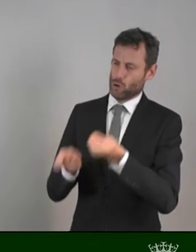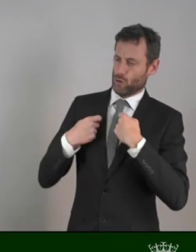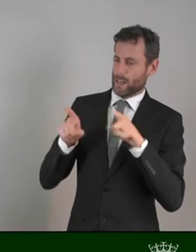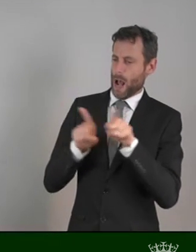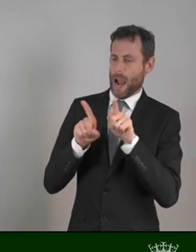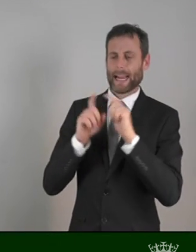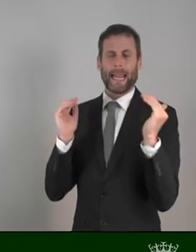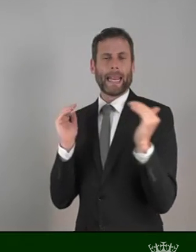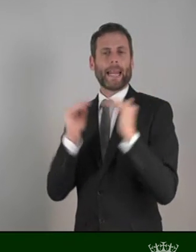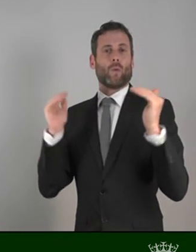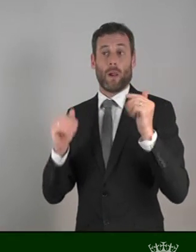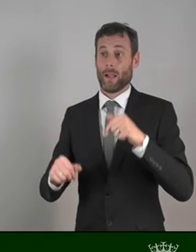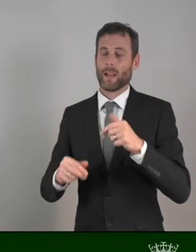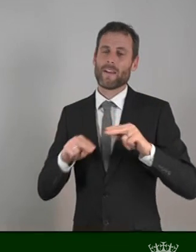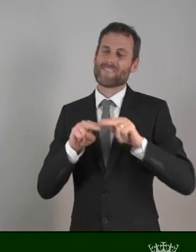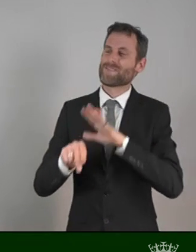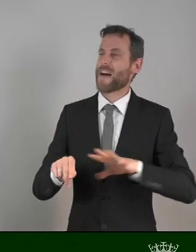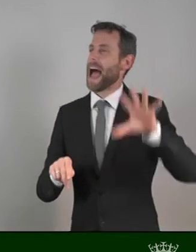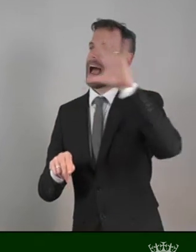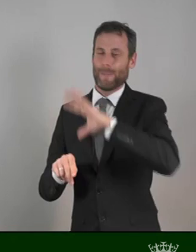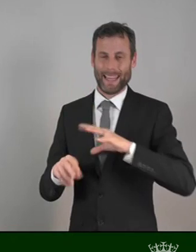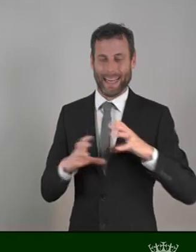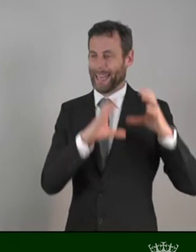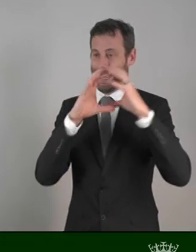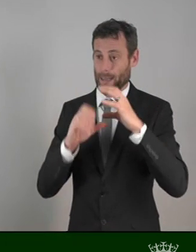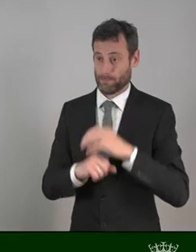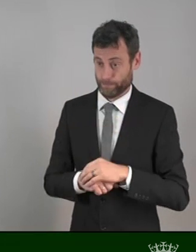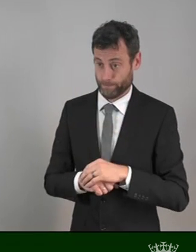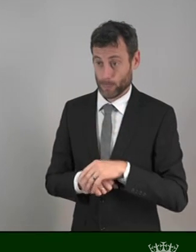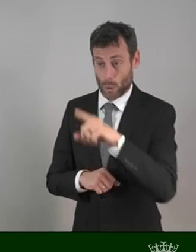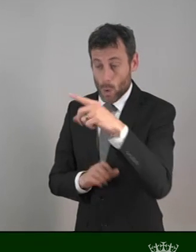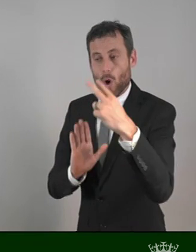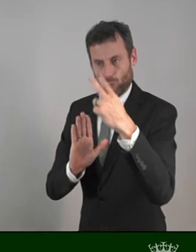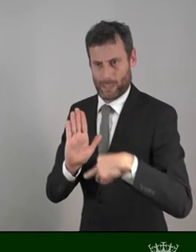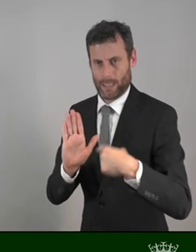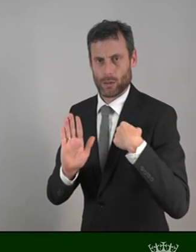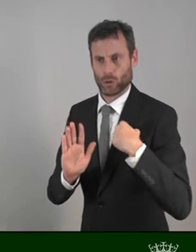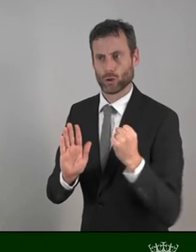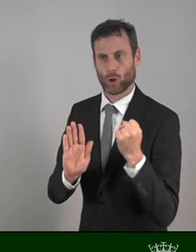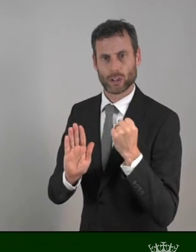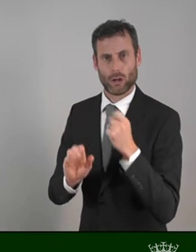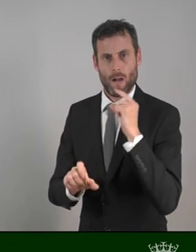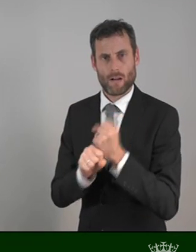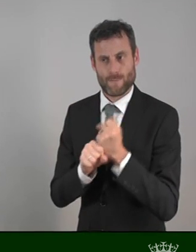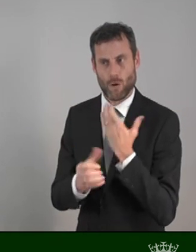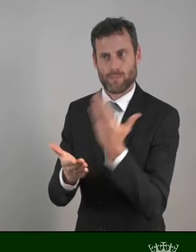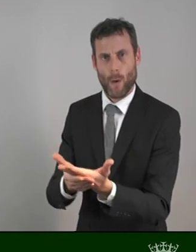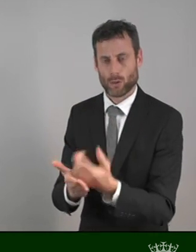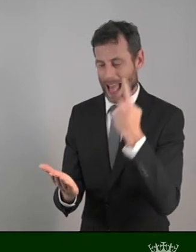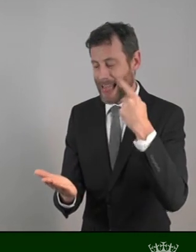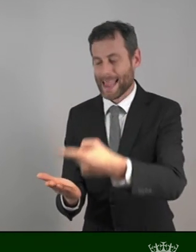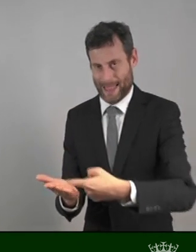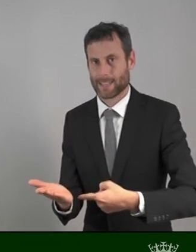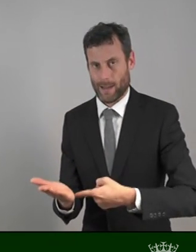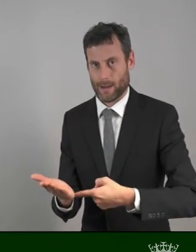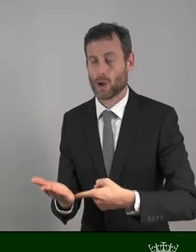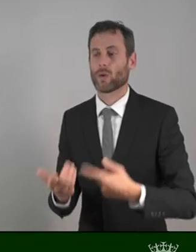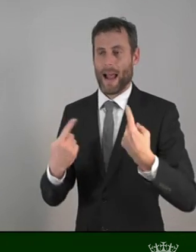Will the Prime Minister now read the Scottish Government’s proposal, listen to the evidence, and deliver a tailored migration policy for Scotland?